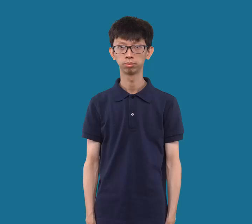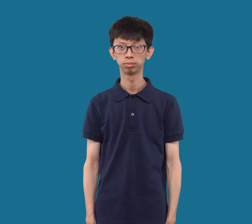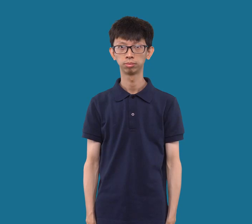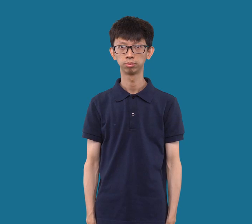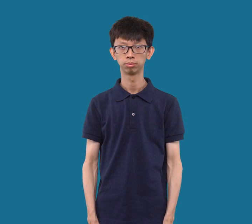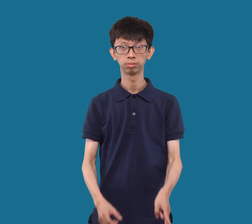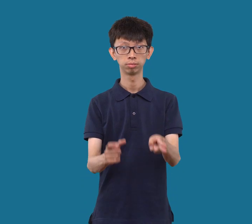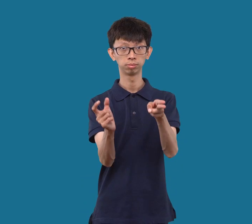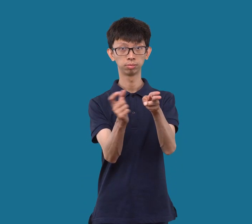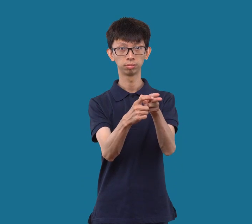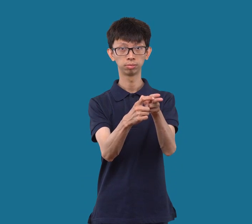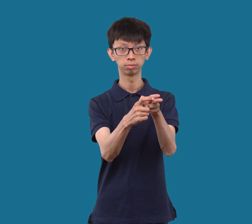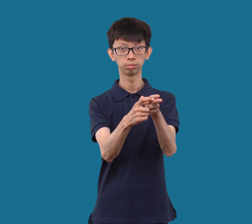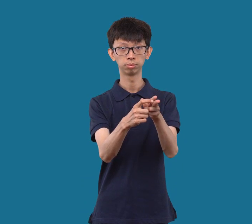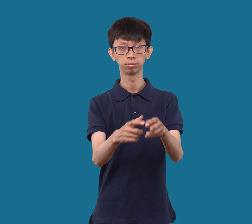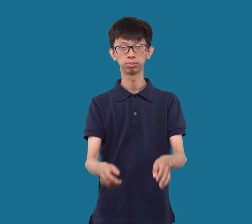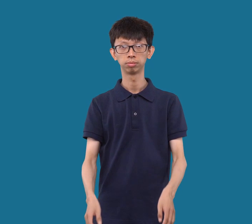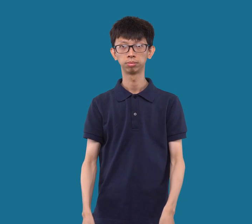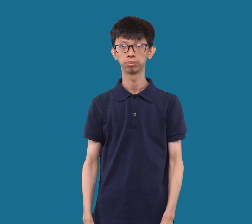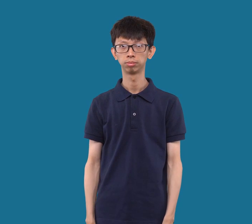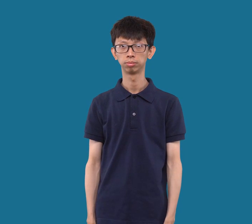đạn